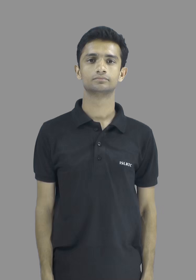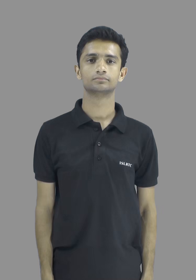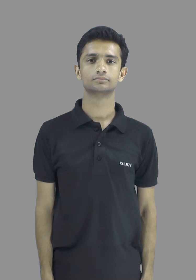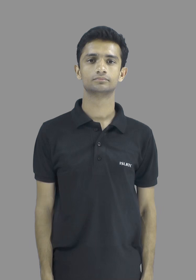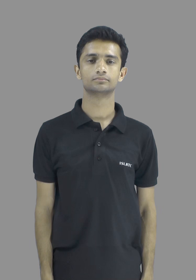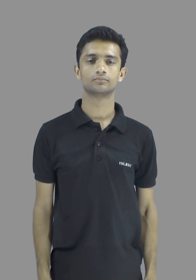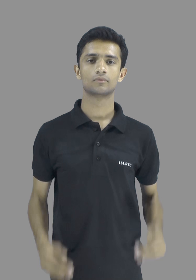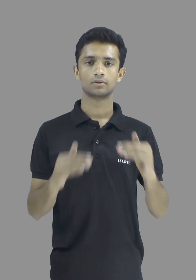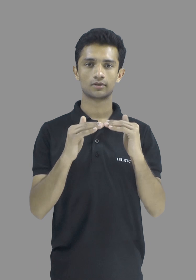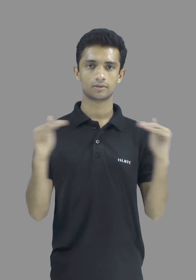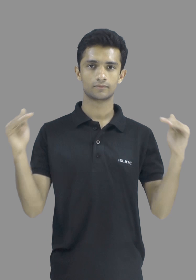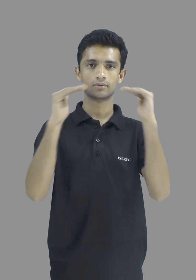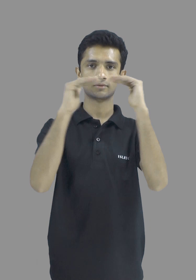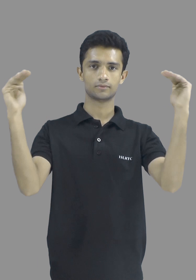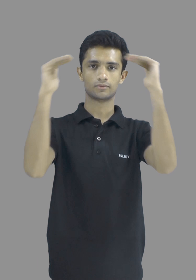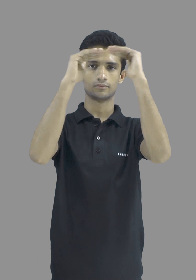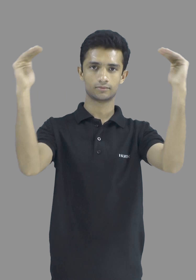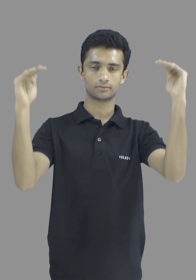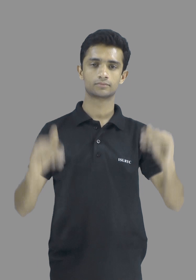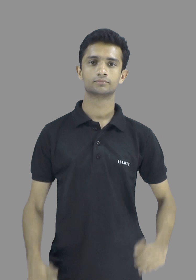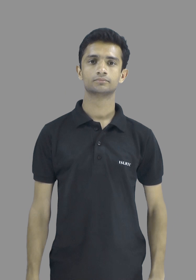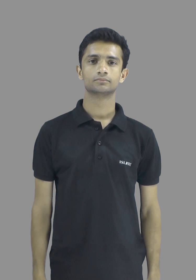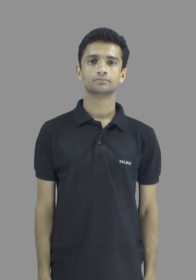Level